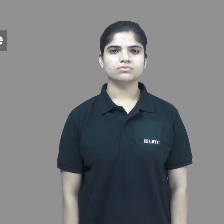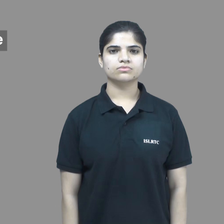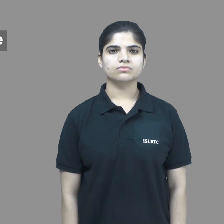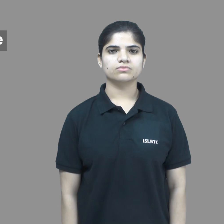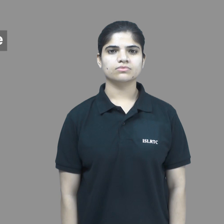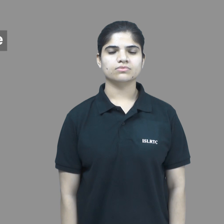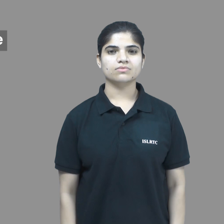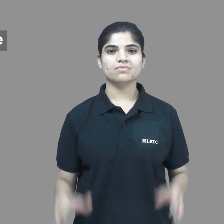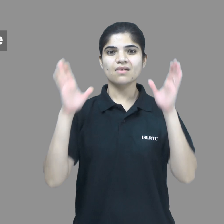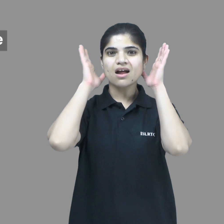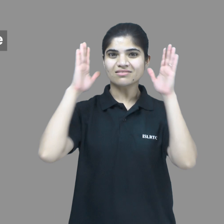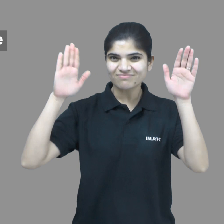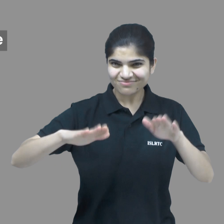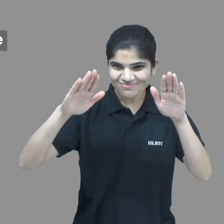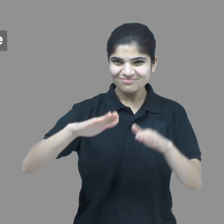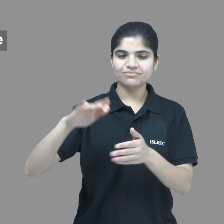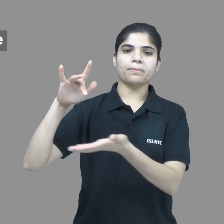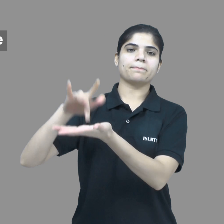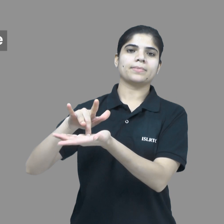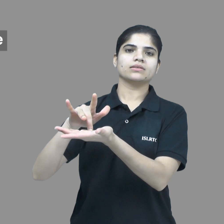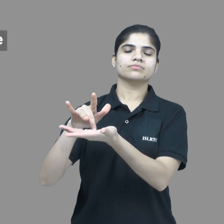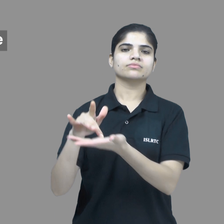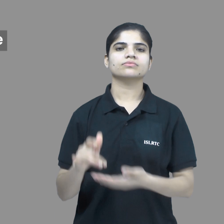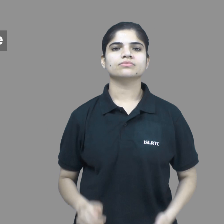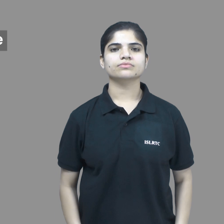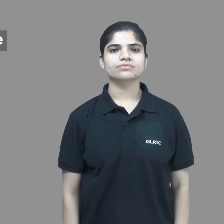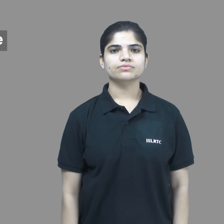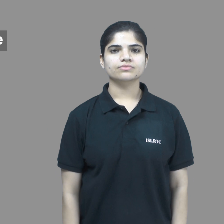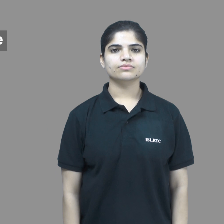Mosque